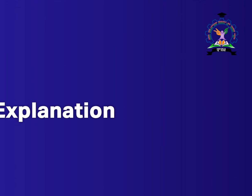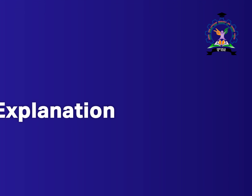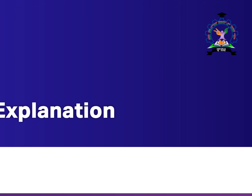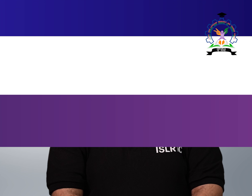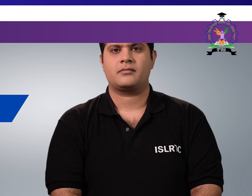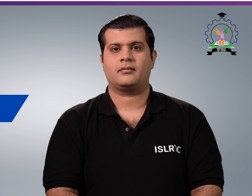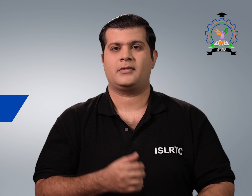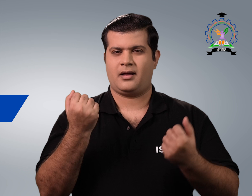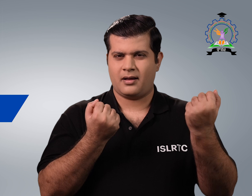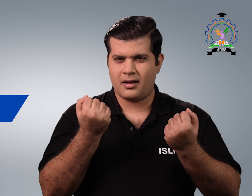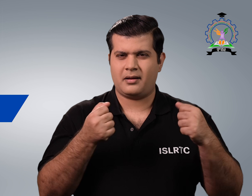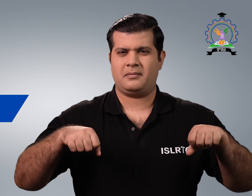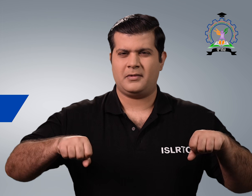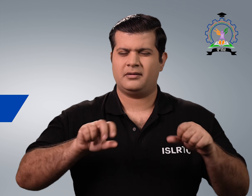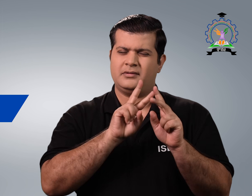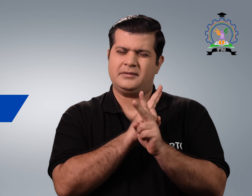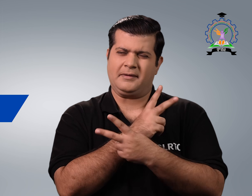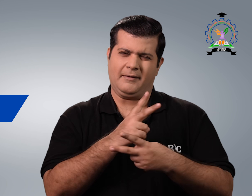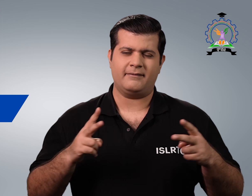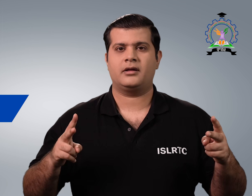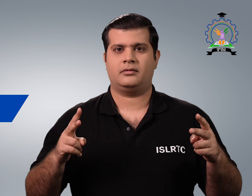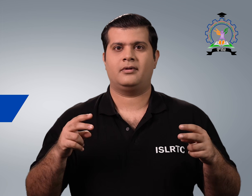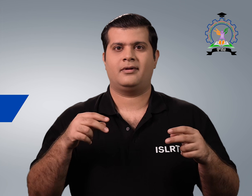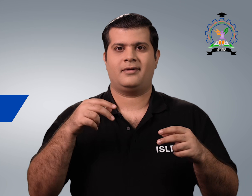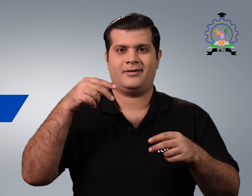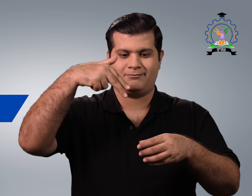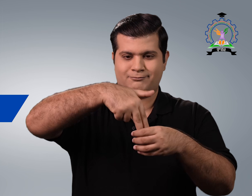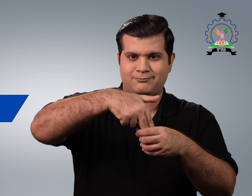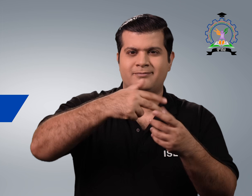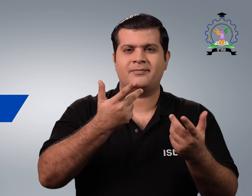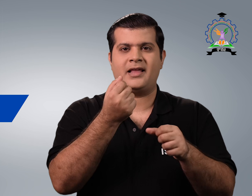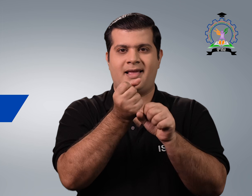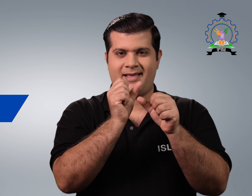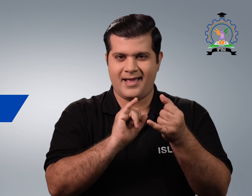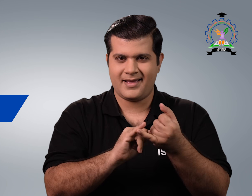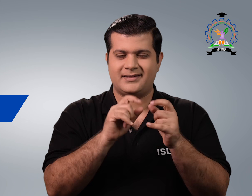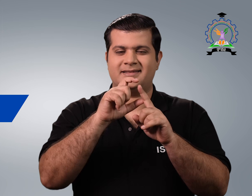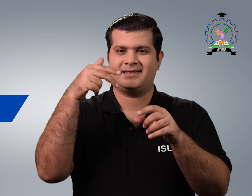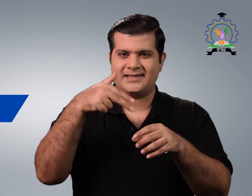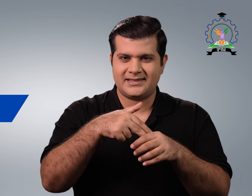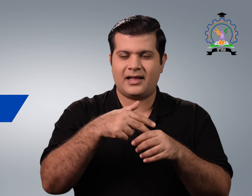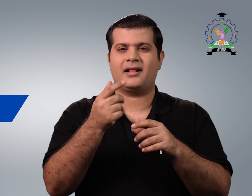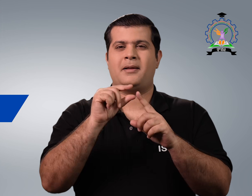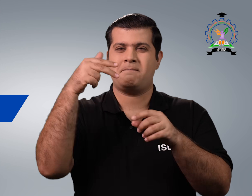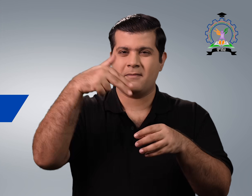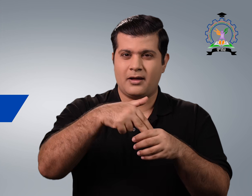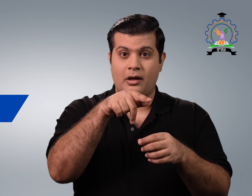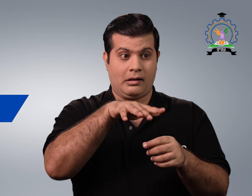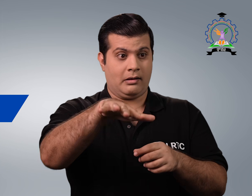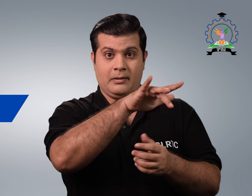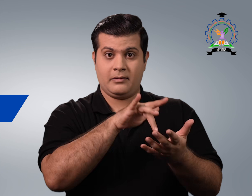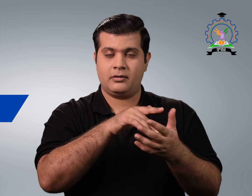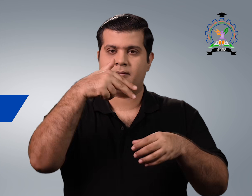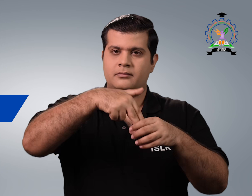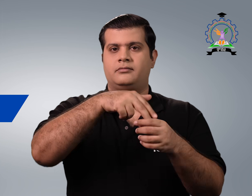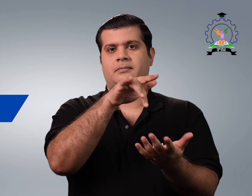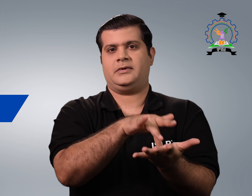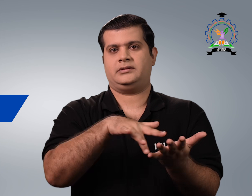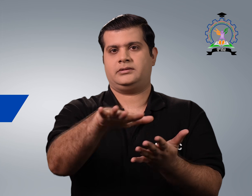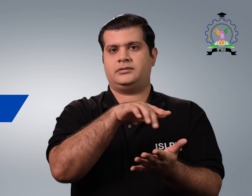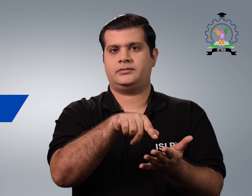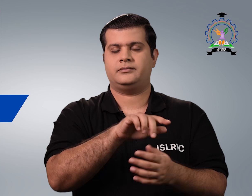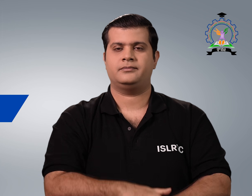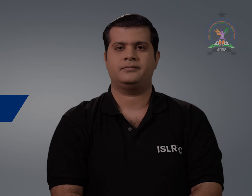A petrol station is a place that sells fuel for motor vehicles.